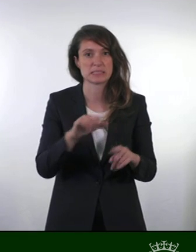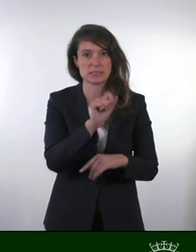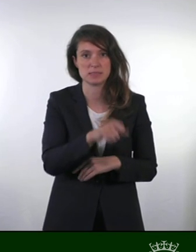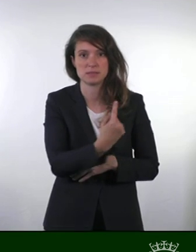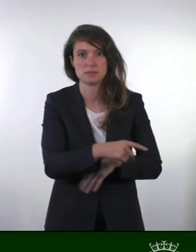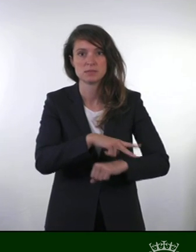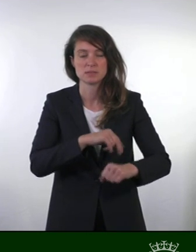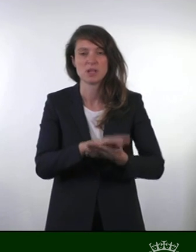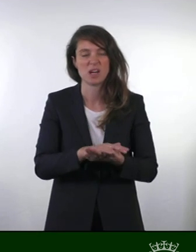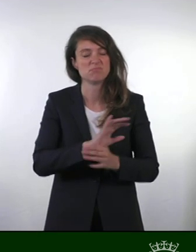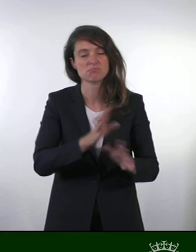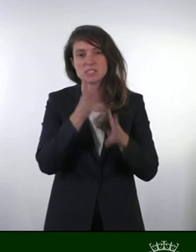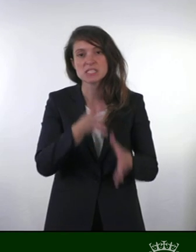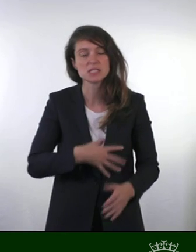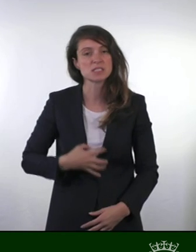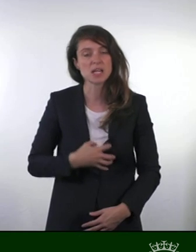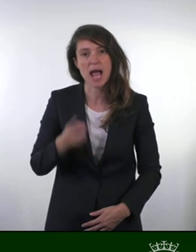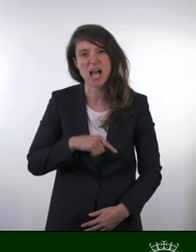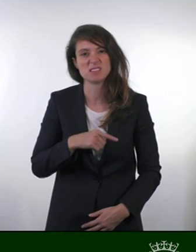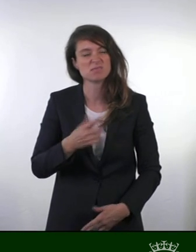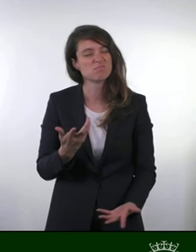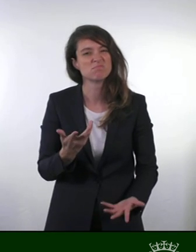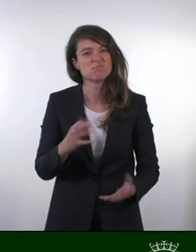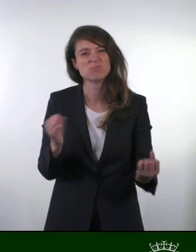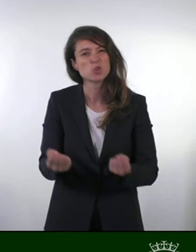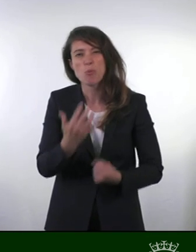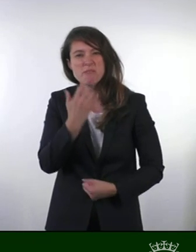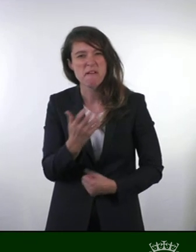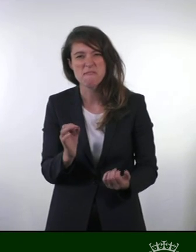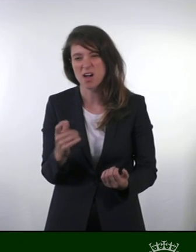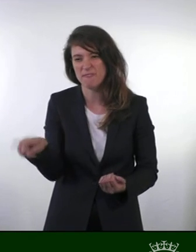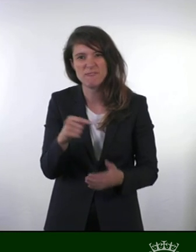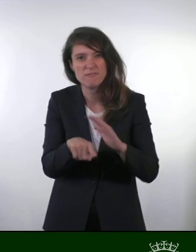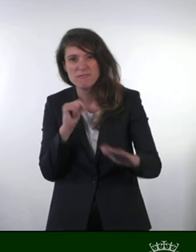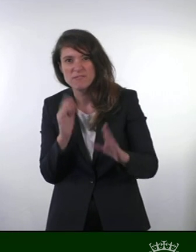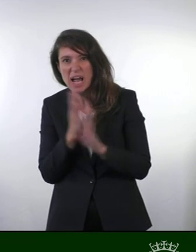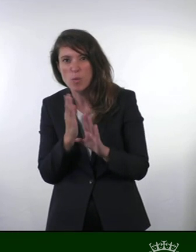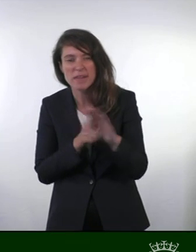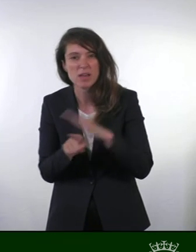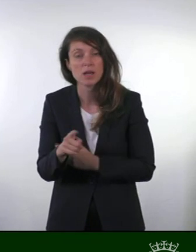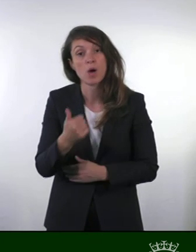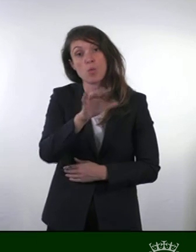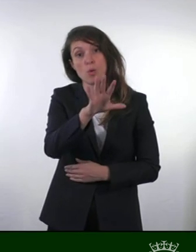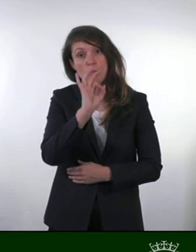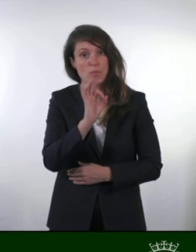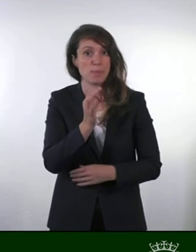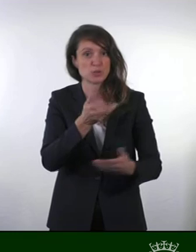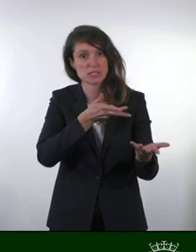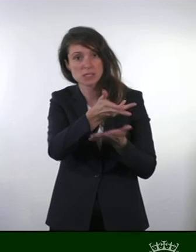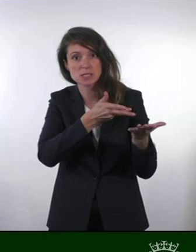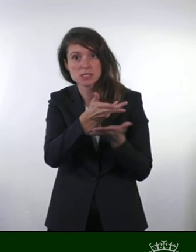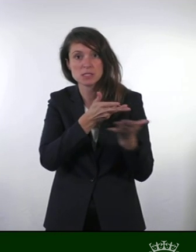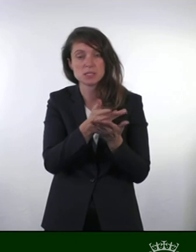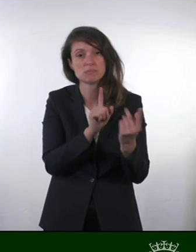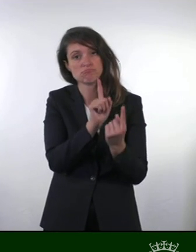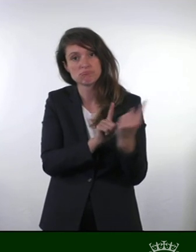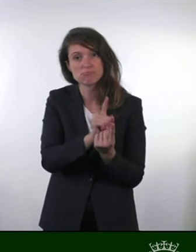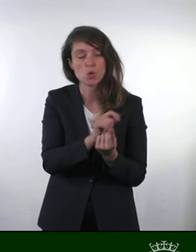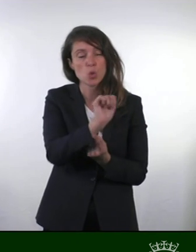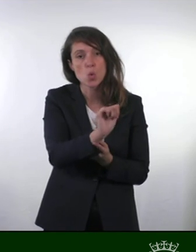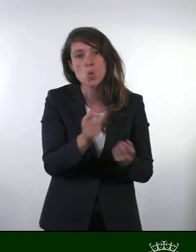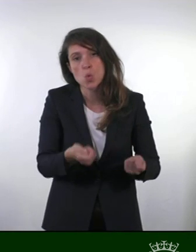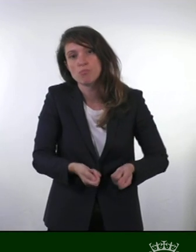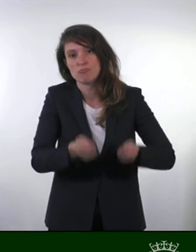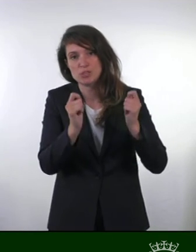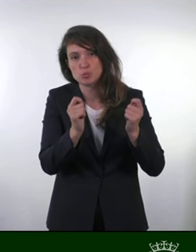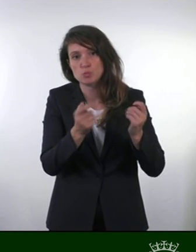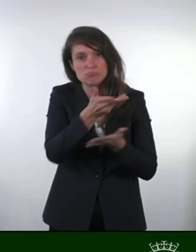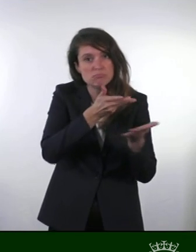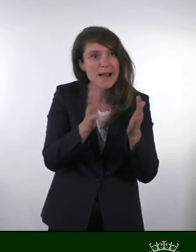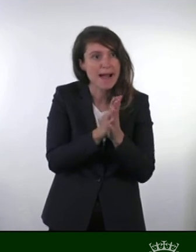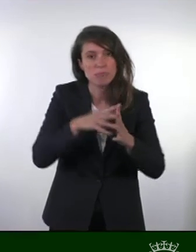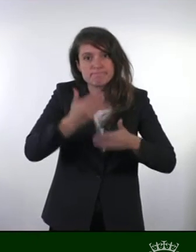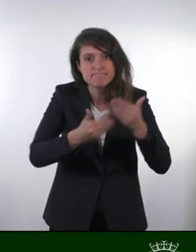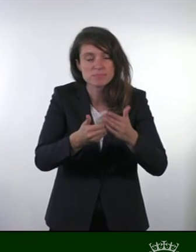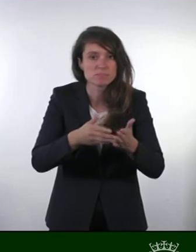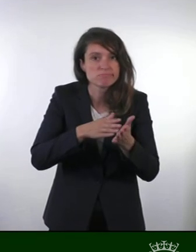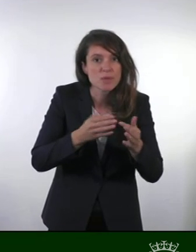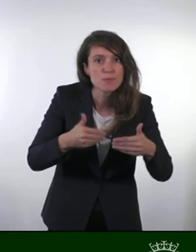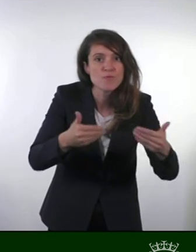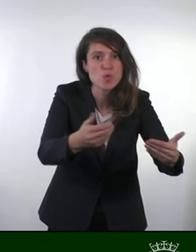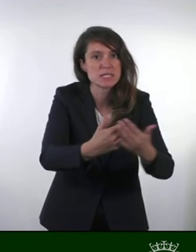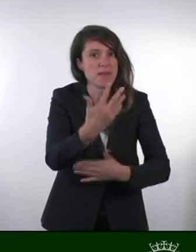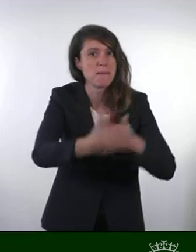The best thing I can say to the honourable Gentleman today is that I would welcome the opportunity to talk to him in person about the issue he has raised, and see what we can do to take the matter forward.